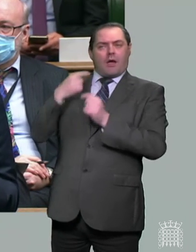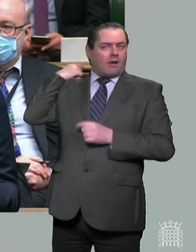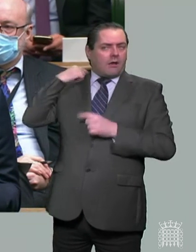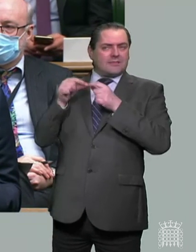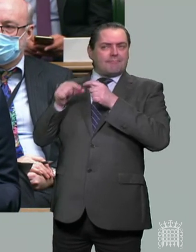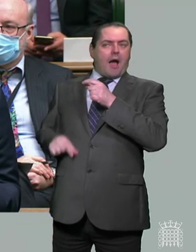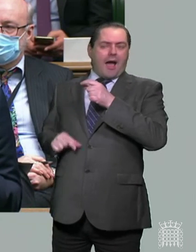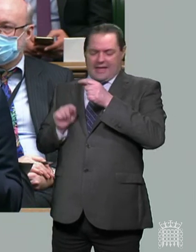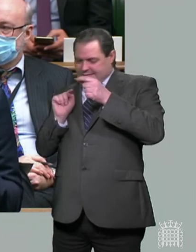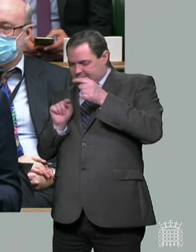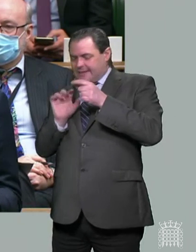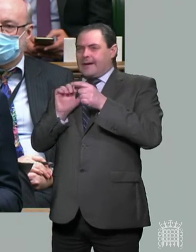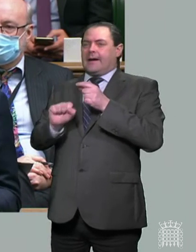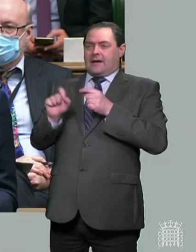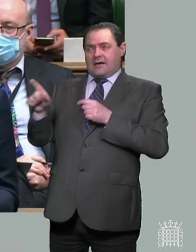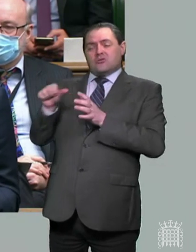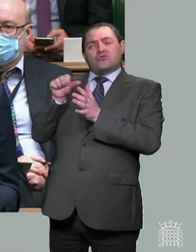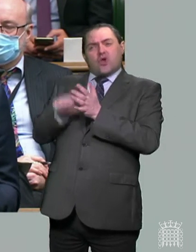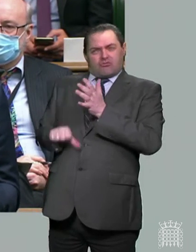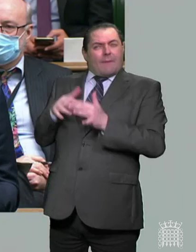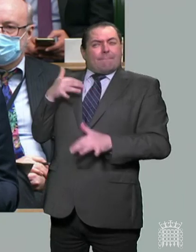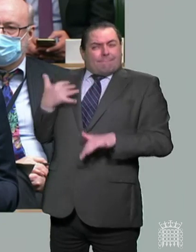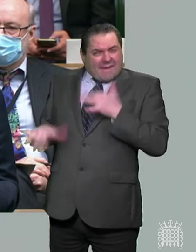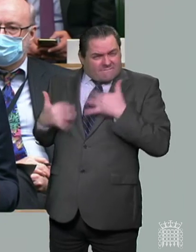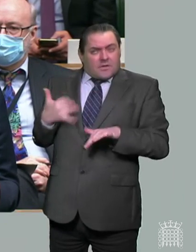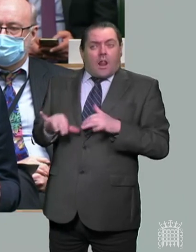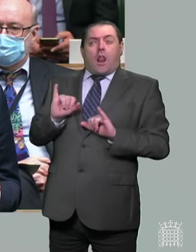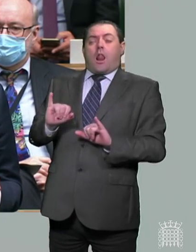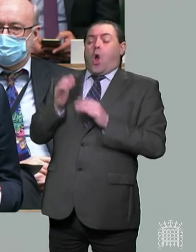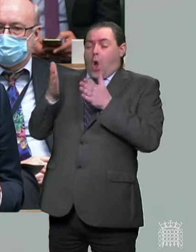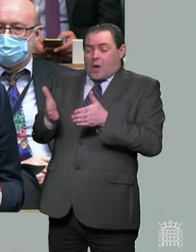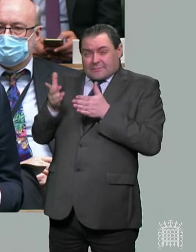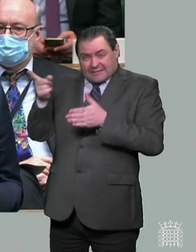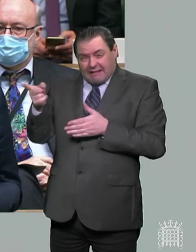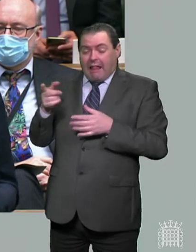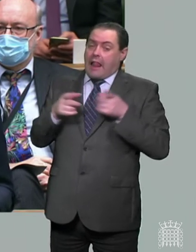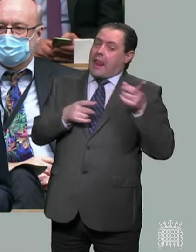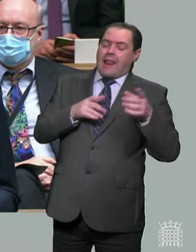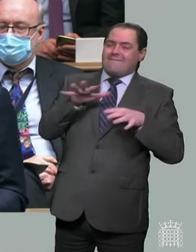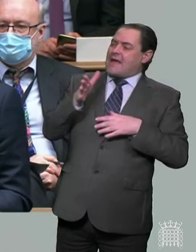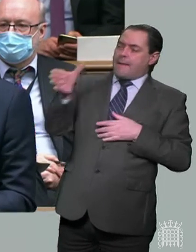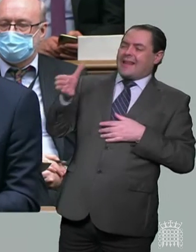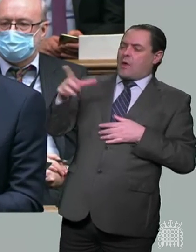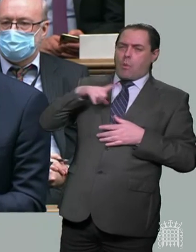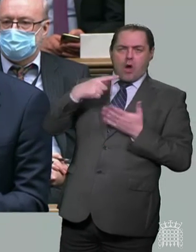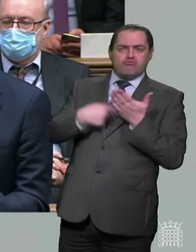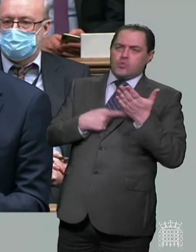While she was in hospital undergoing painful surgery, her family obeyed the rules and did not visit her.